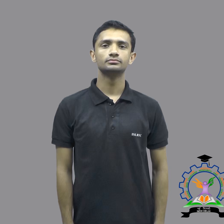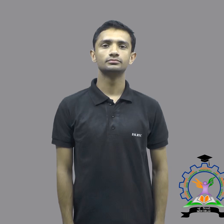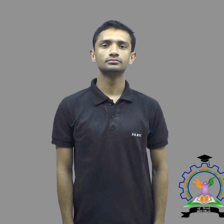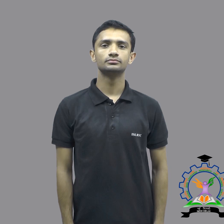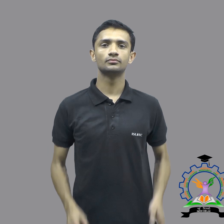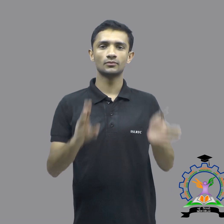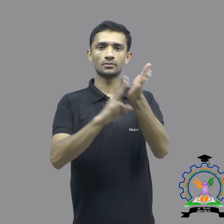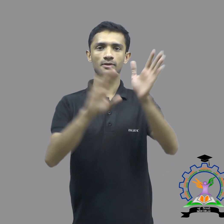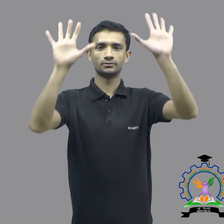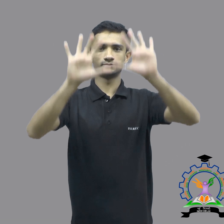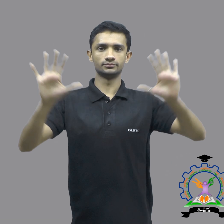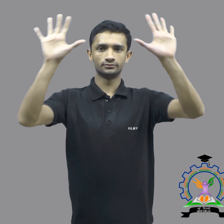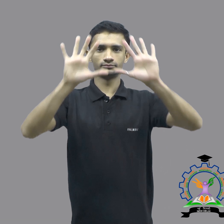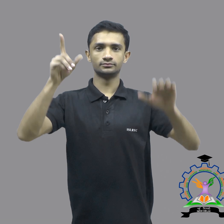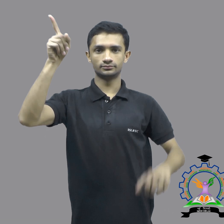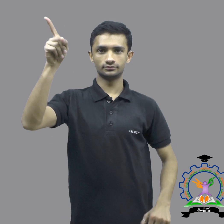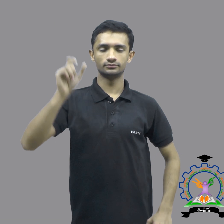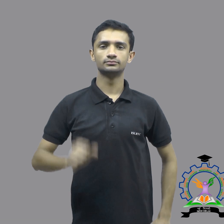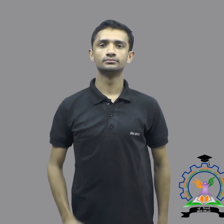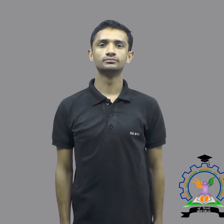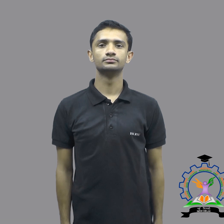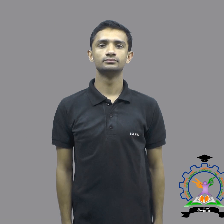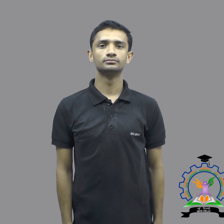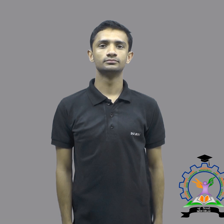Meghalaya